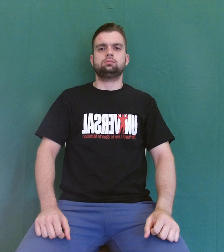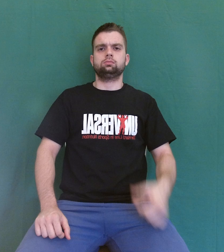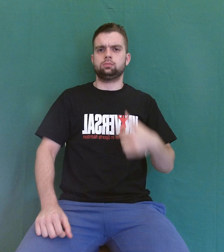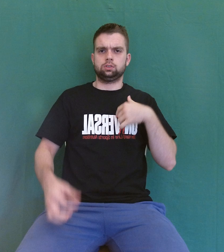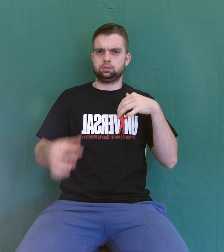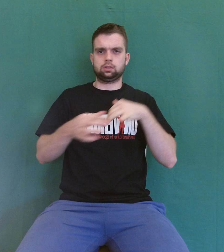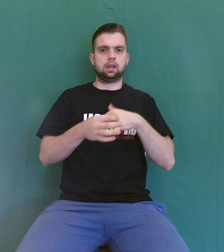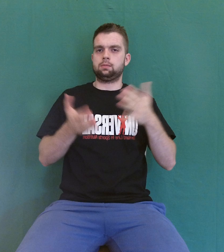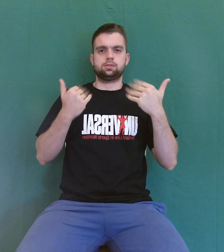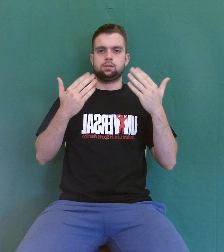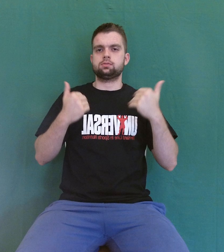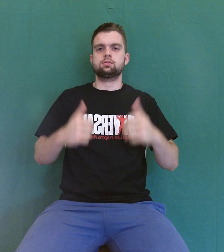ΕΓΩ ΠΑΝΤΡΕΜΕΝΟΣ ΔΕΝ ΕΧΩ